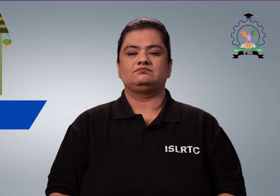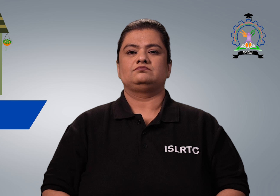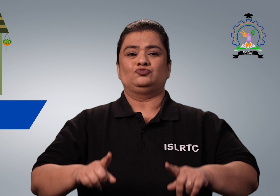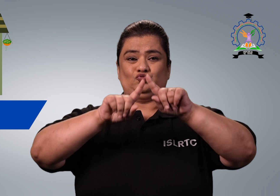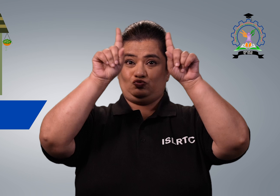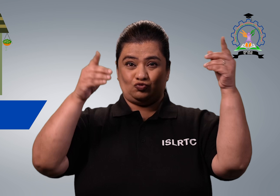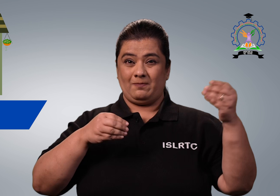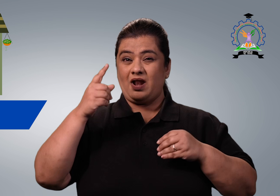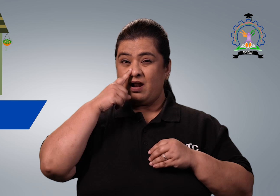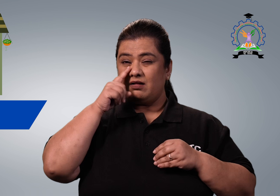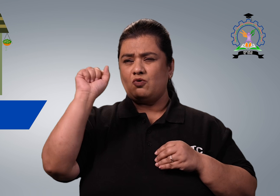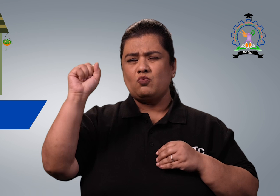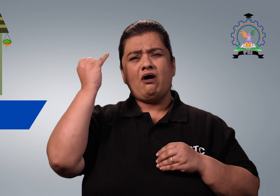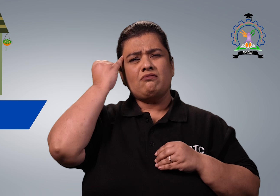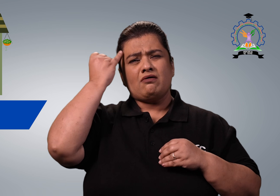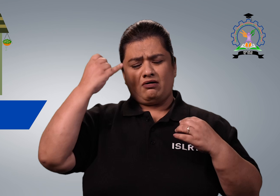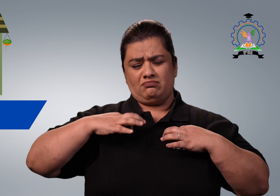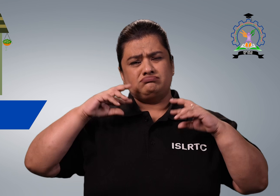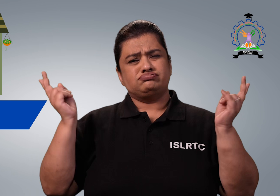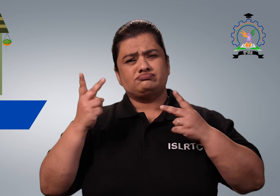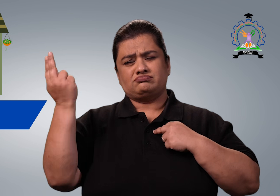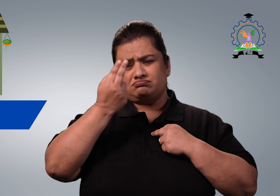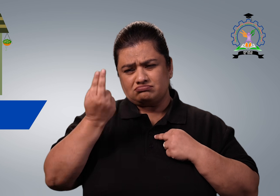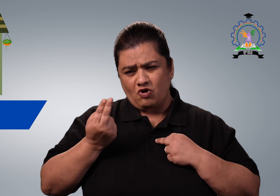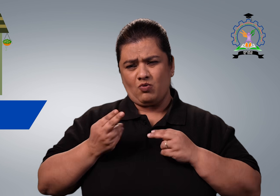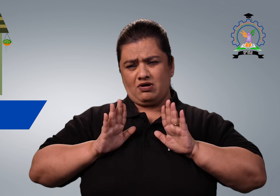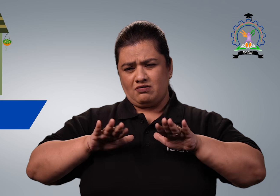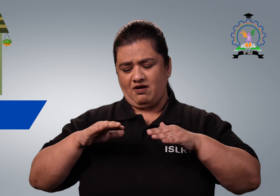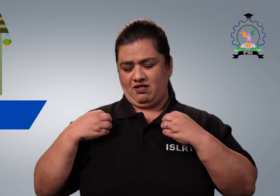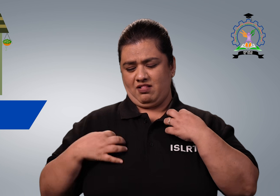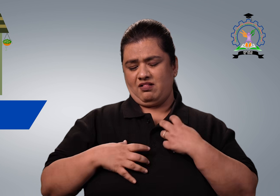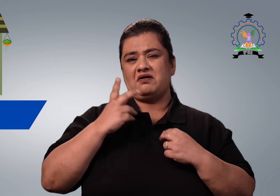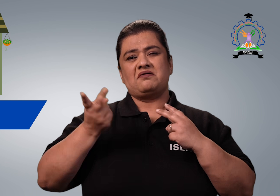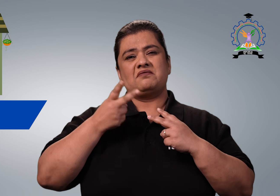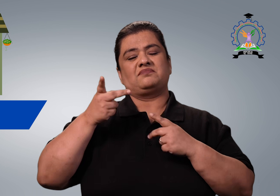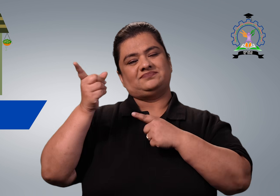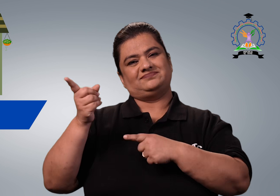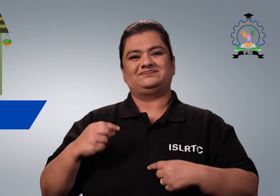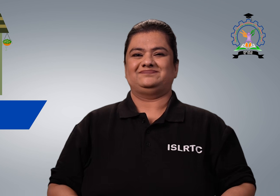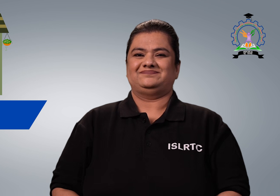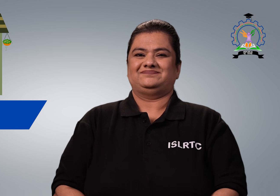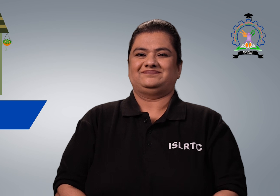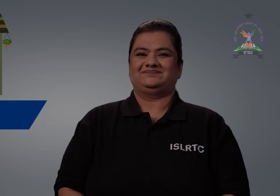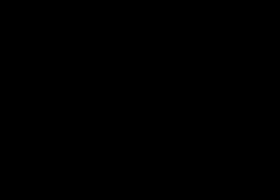A boutique is a small, designer store that sells women's fashionable clothes.